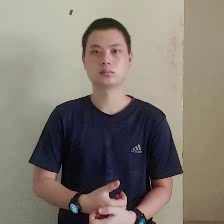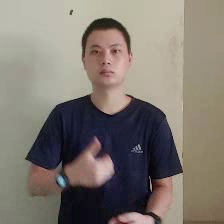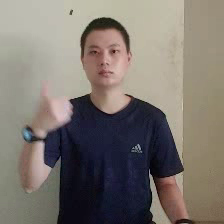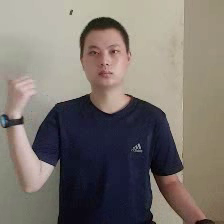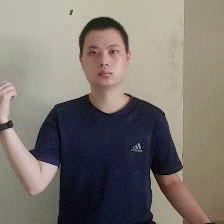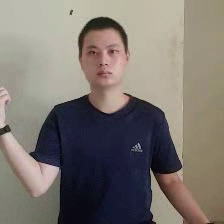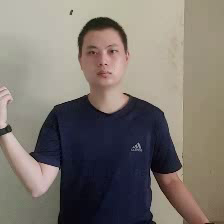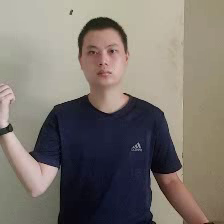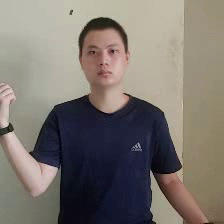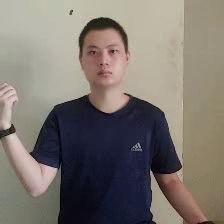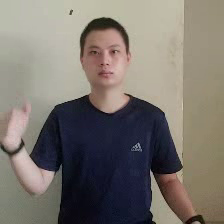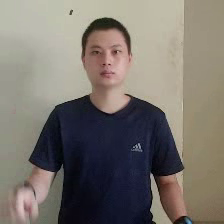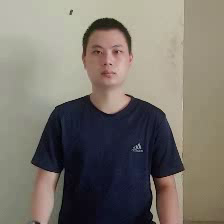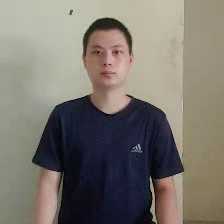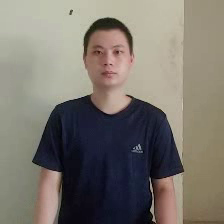Kết hôn